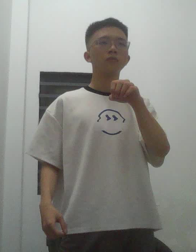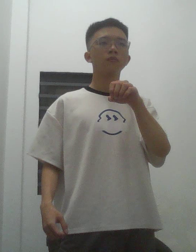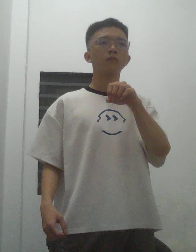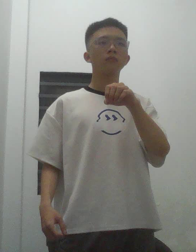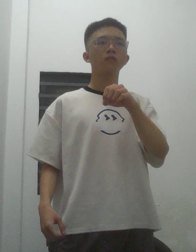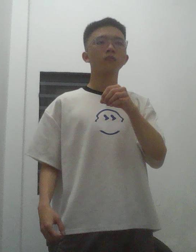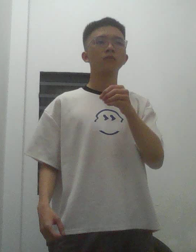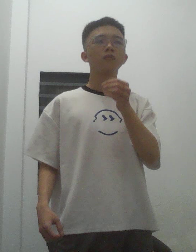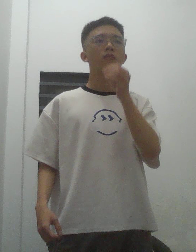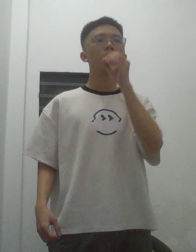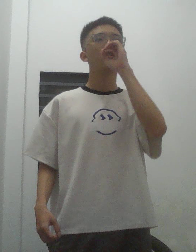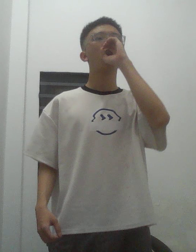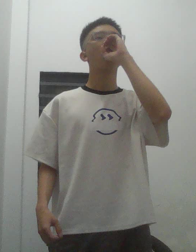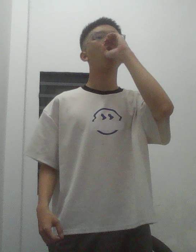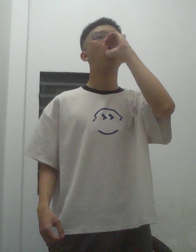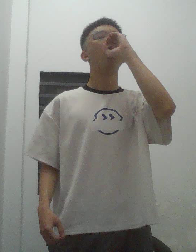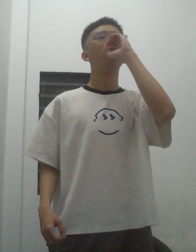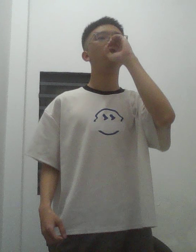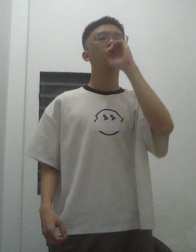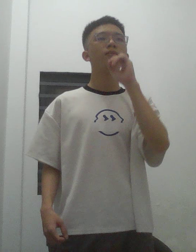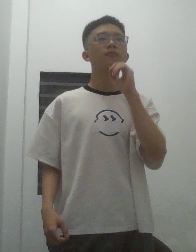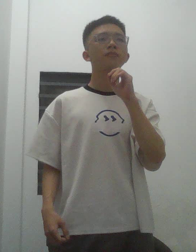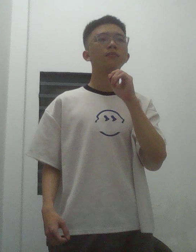uong